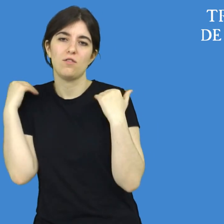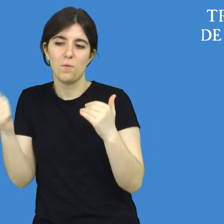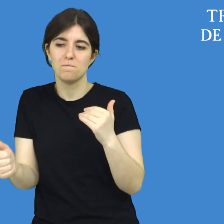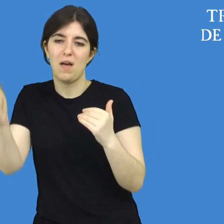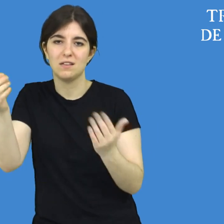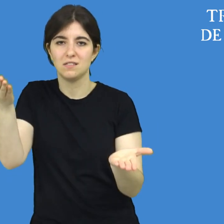más cantidad